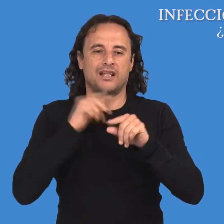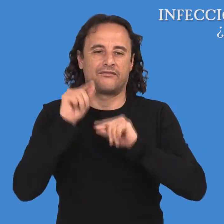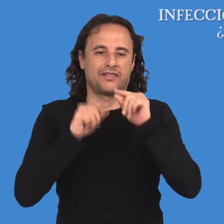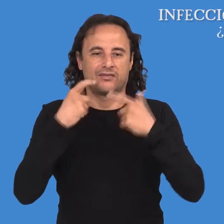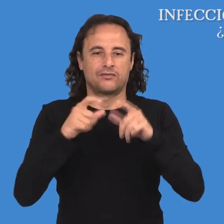virus